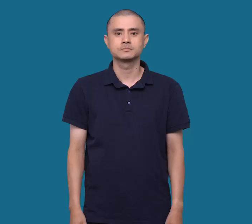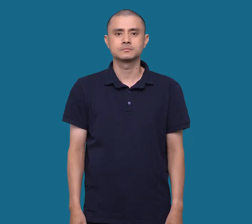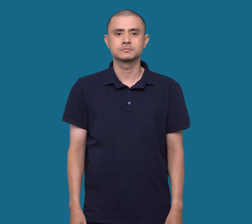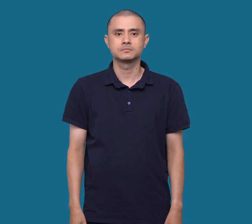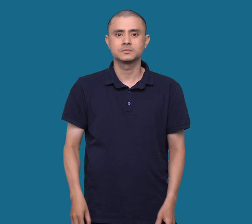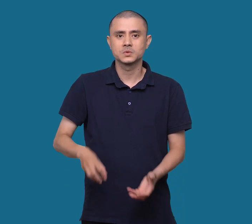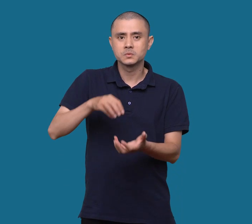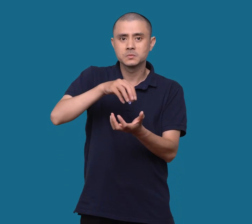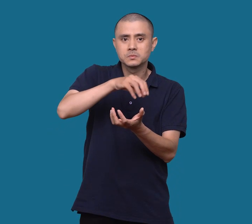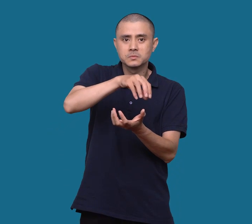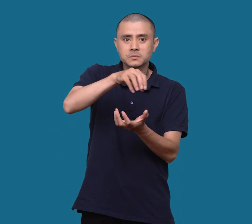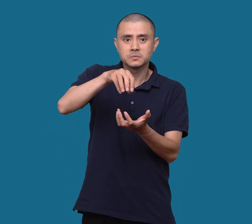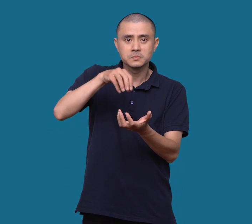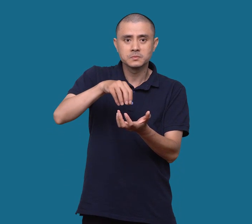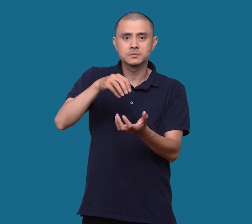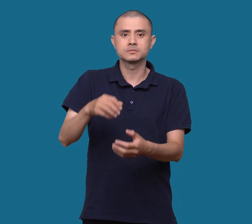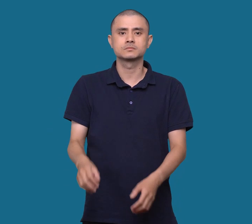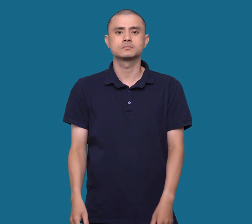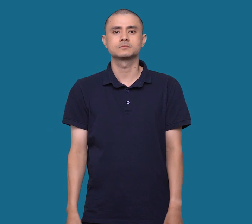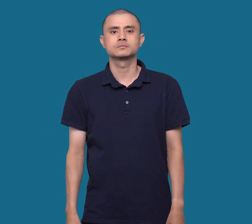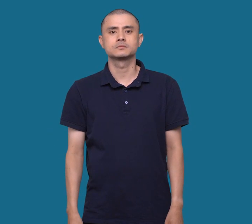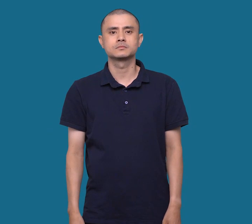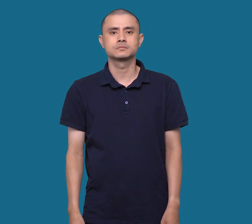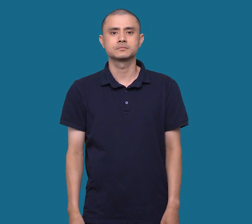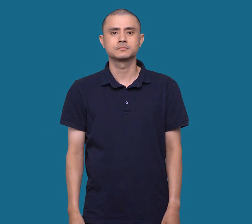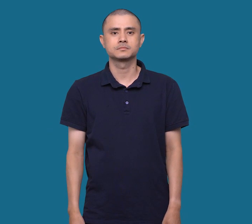súp lơ